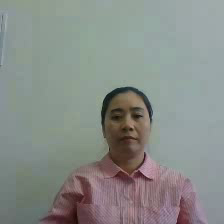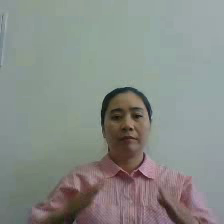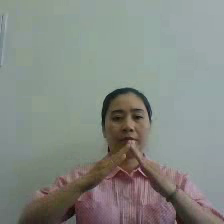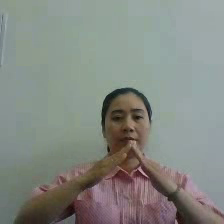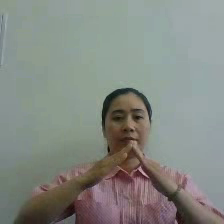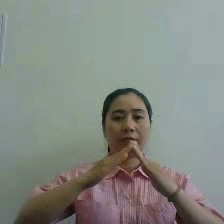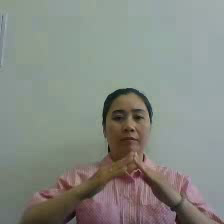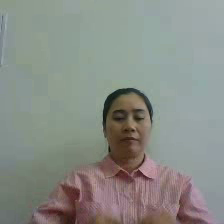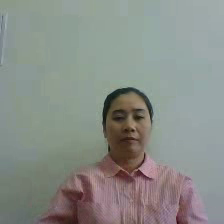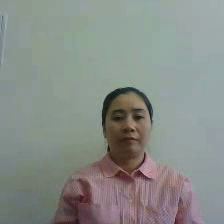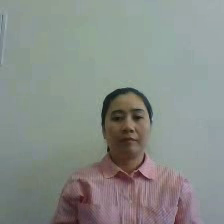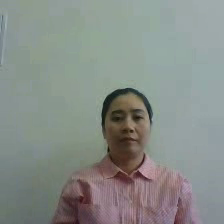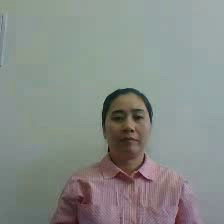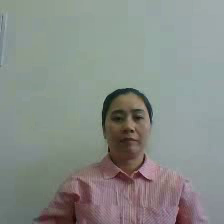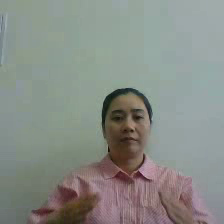Nhà